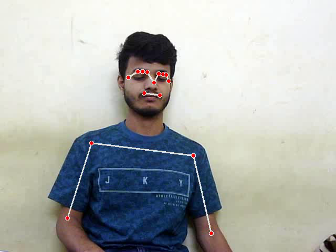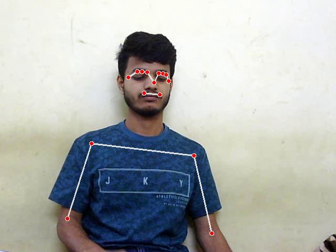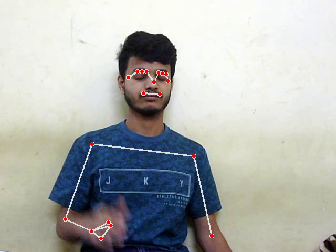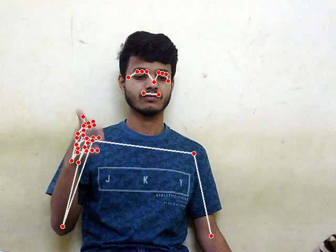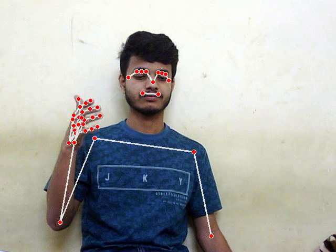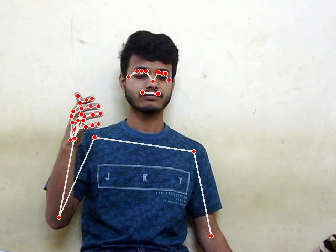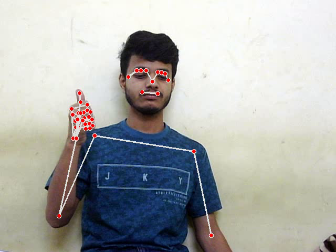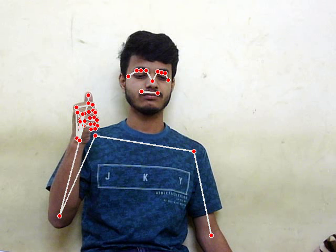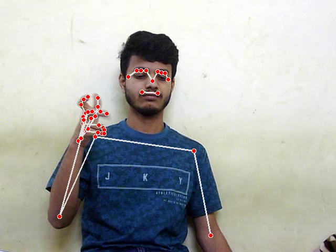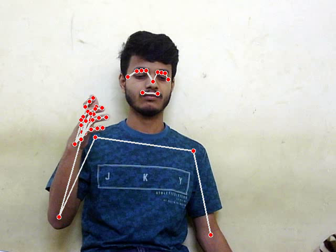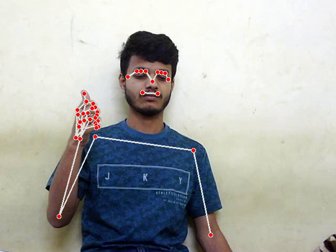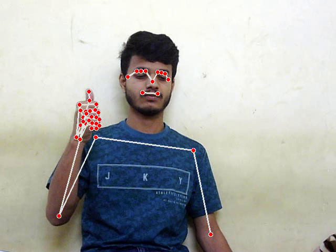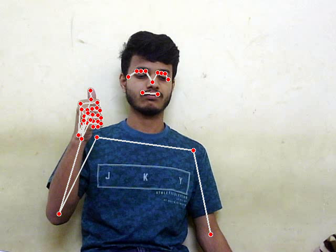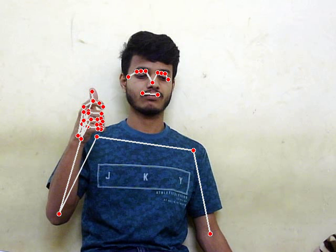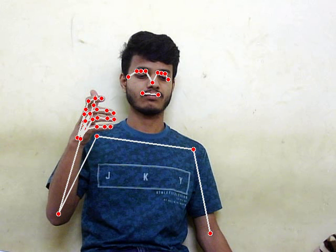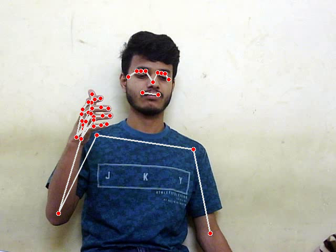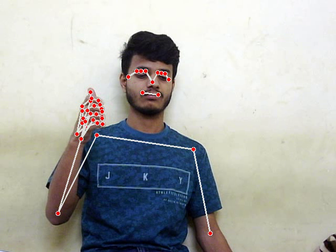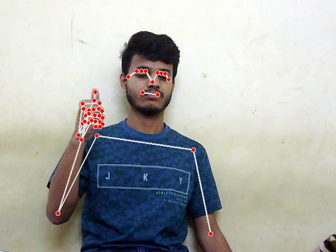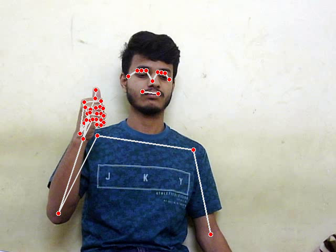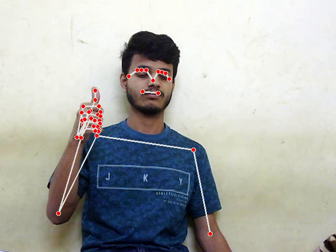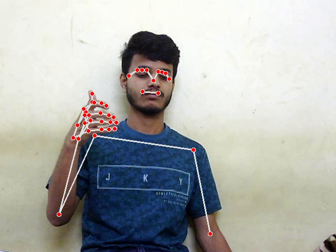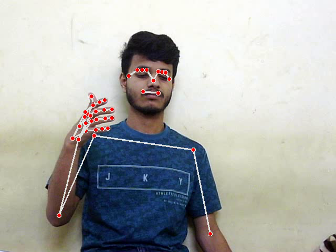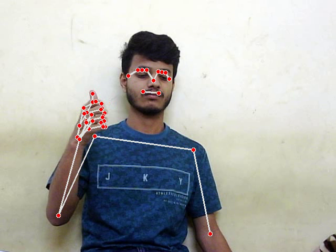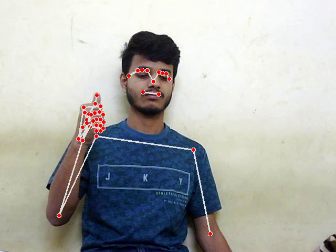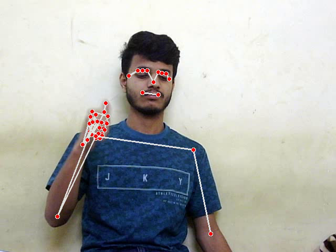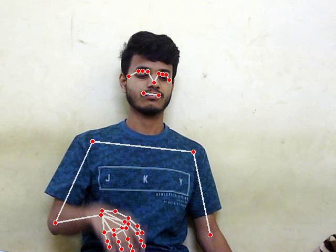milk